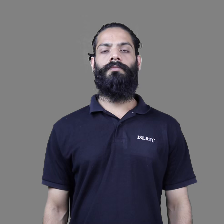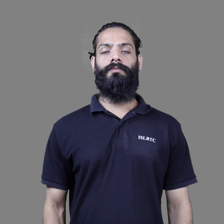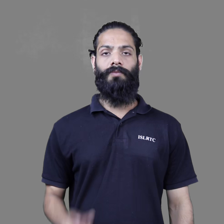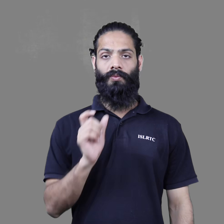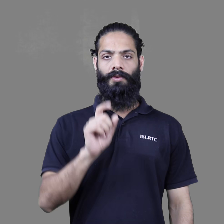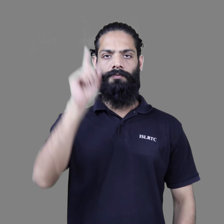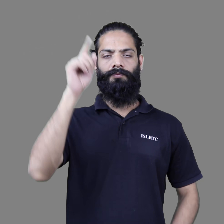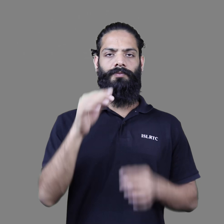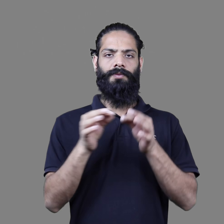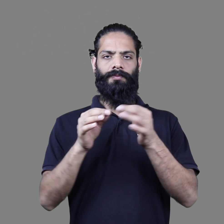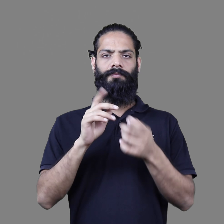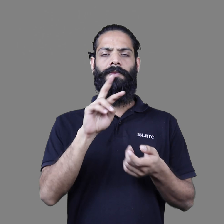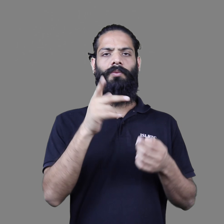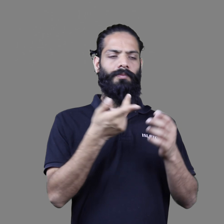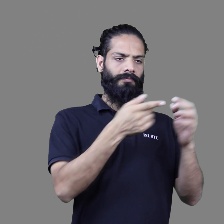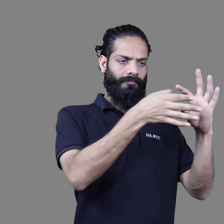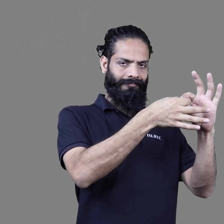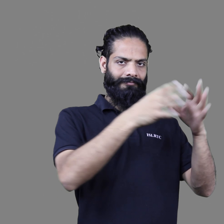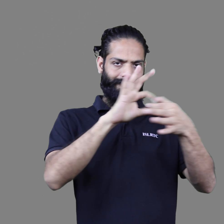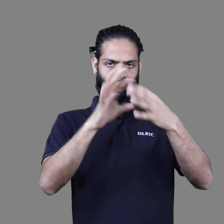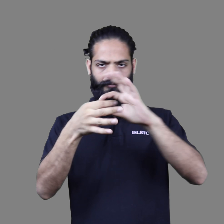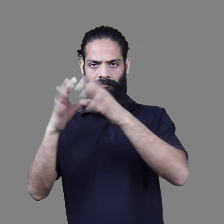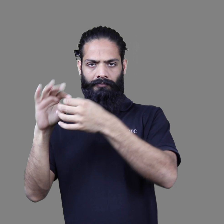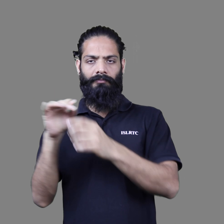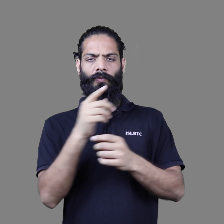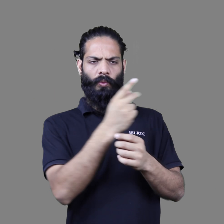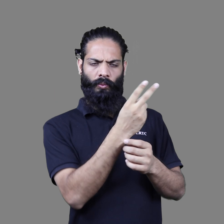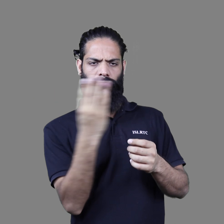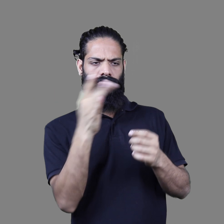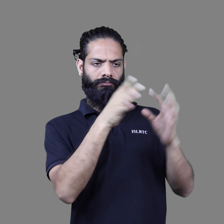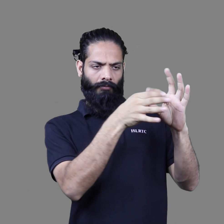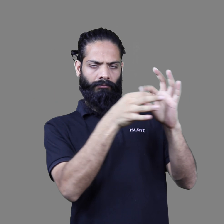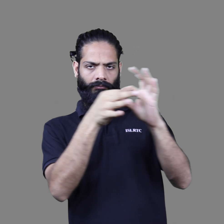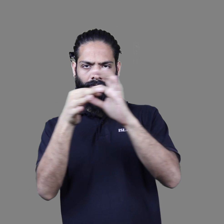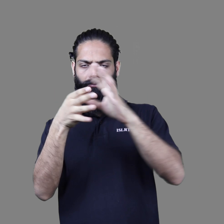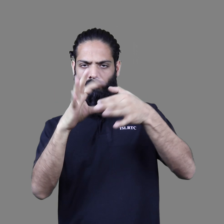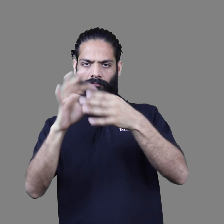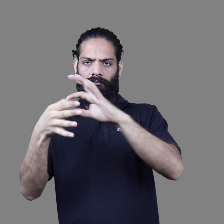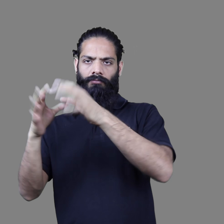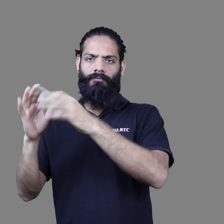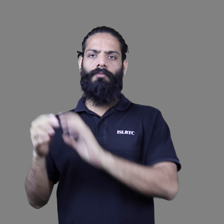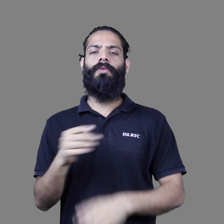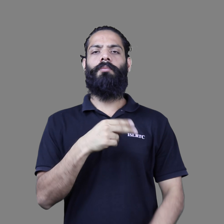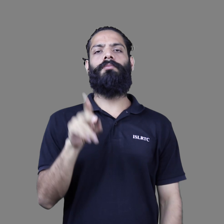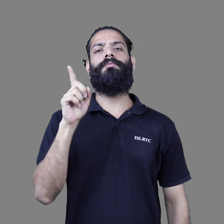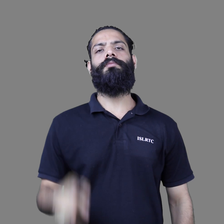Interconnection